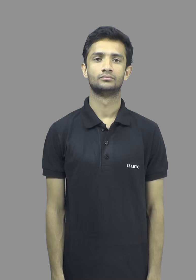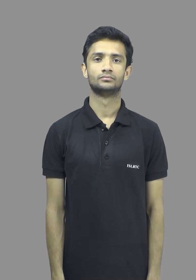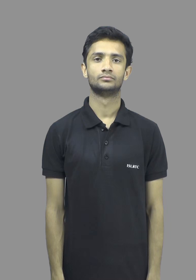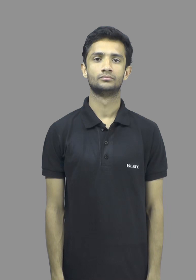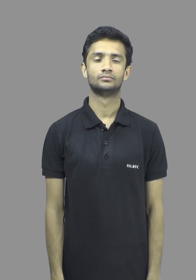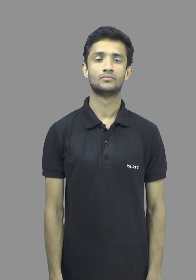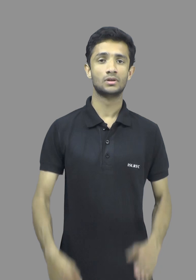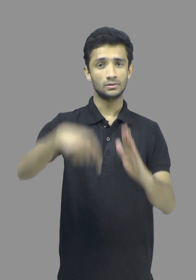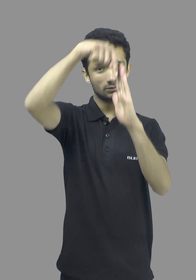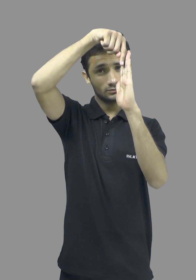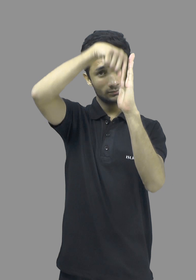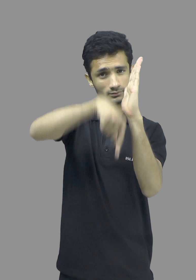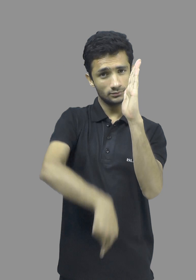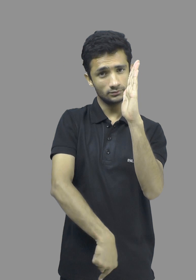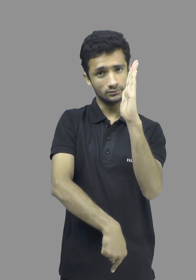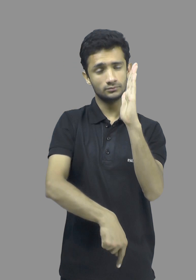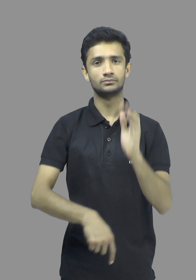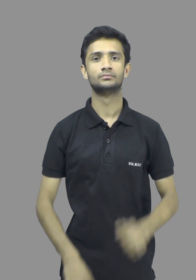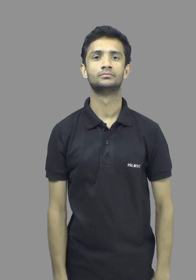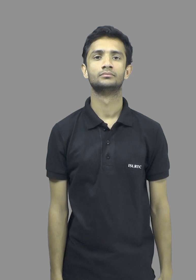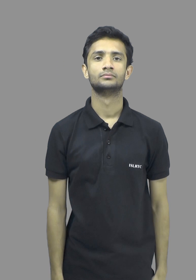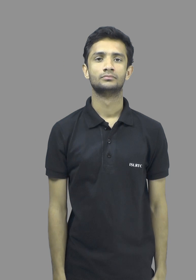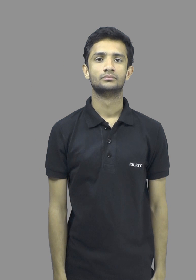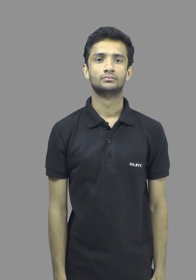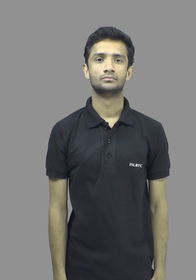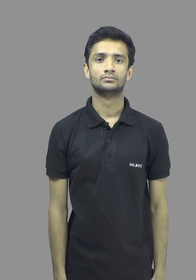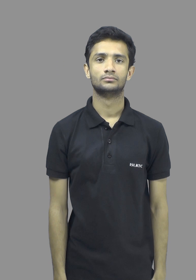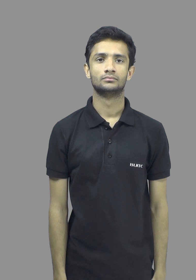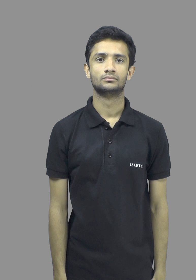Depth